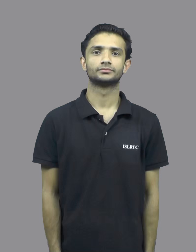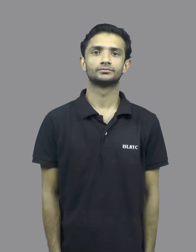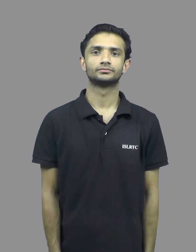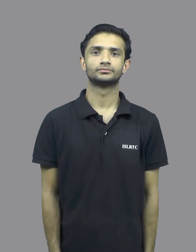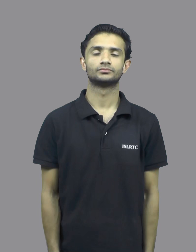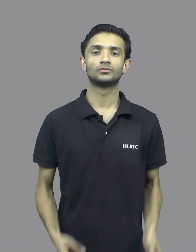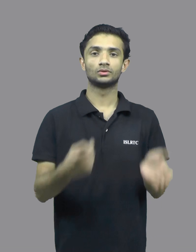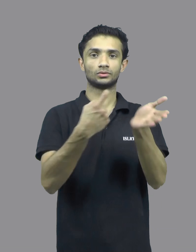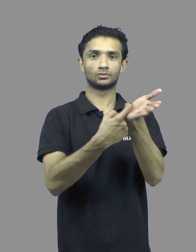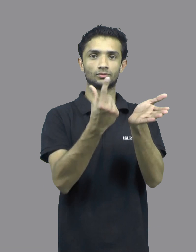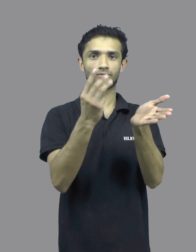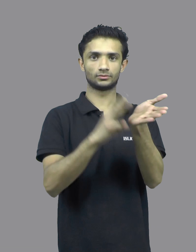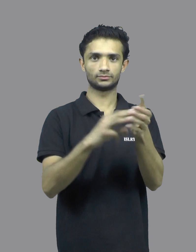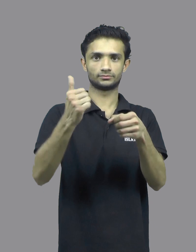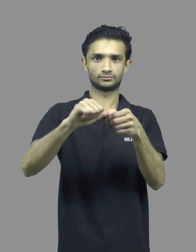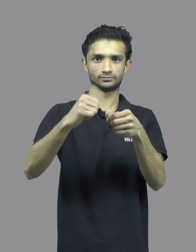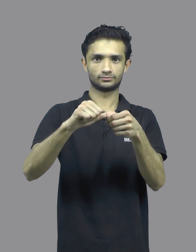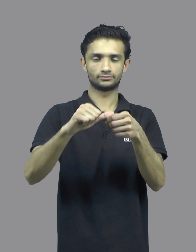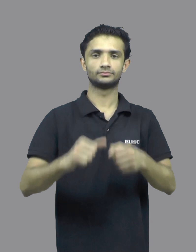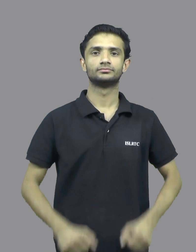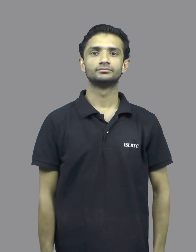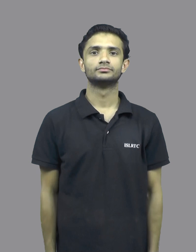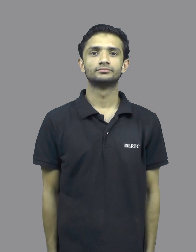Rum